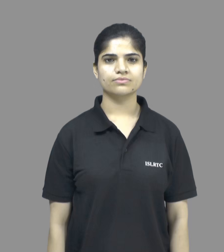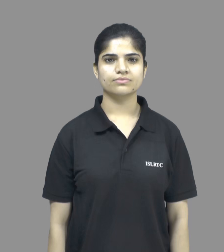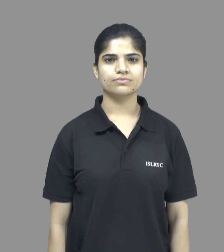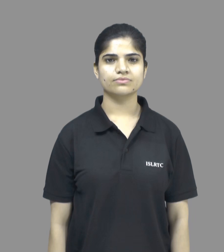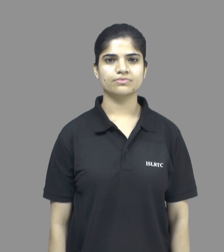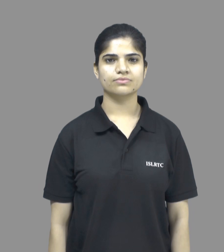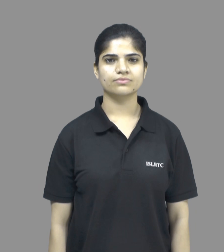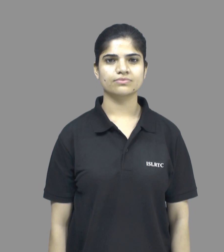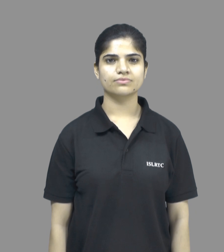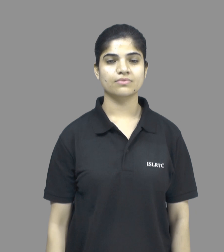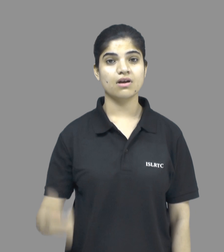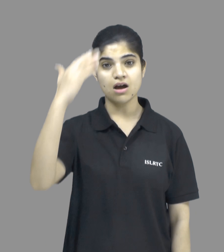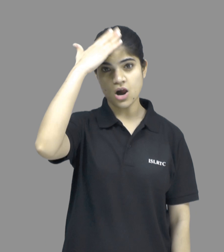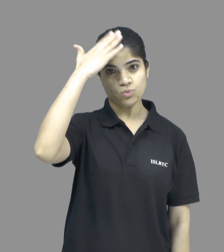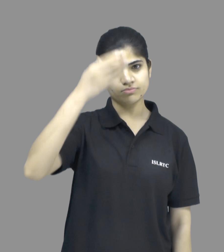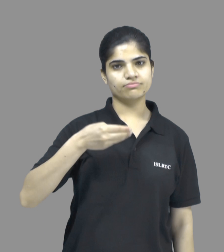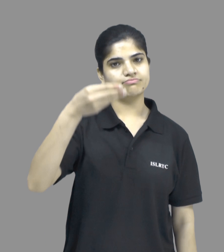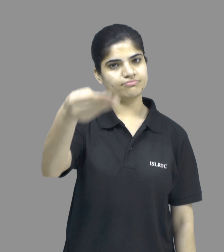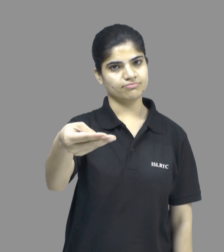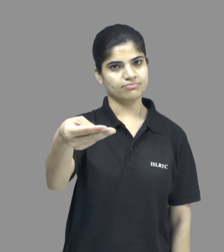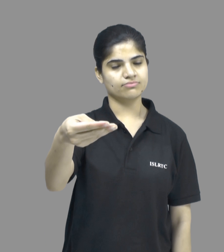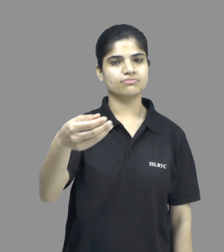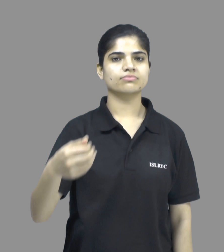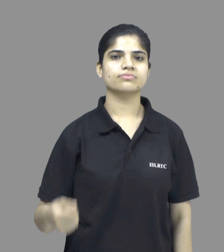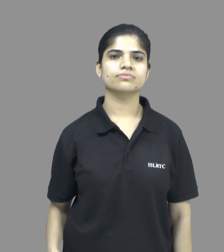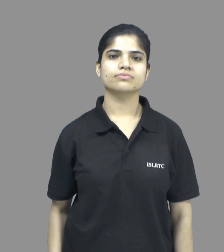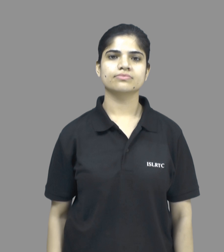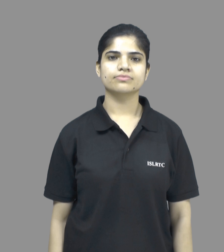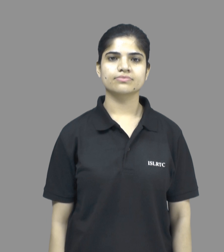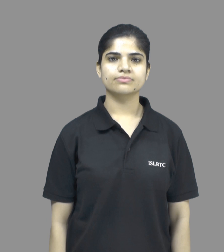Lend Loan